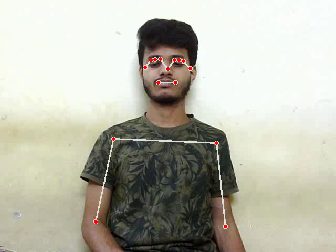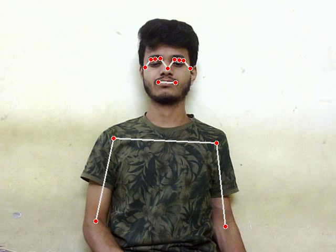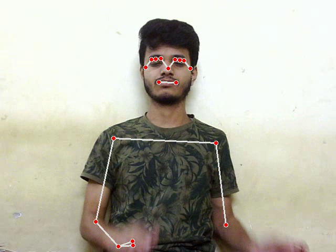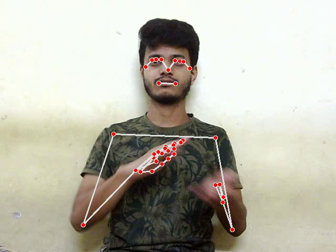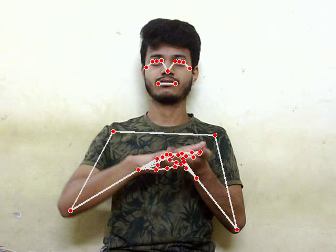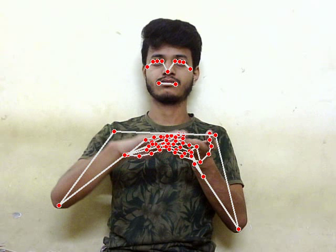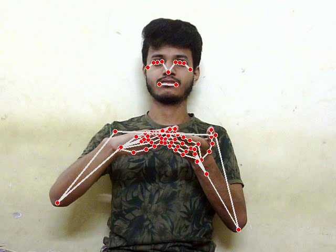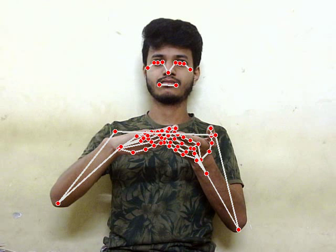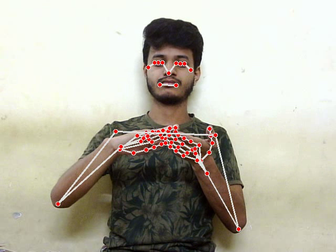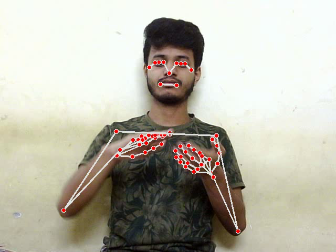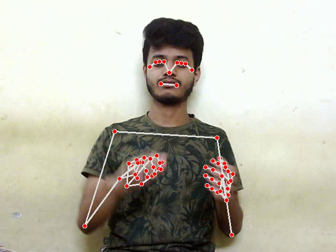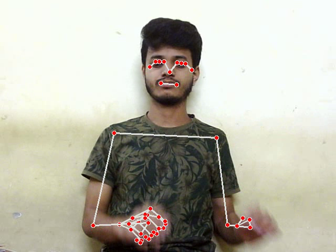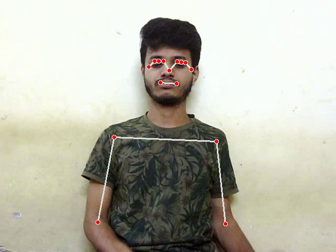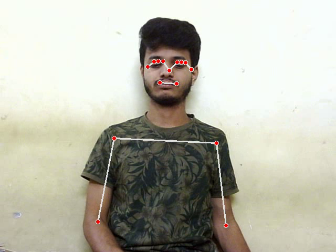nice